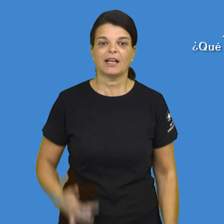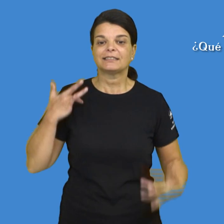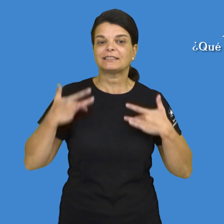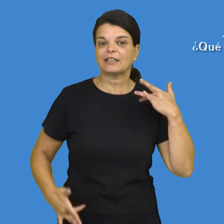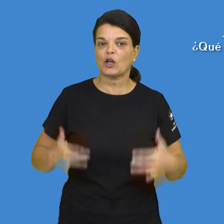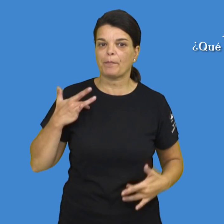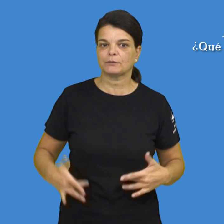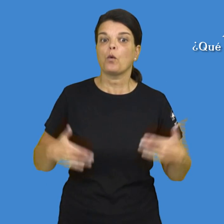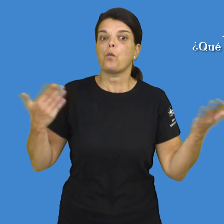síntoma